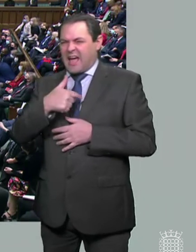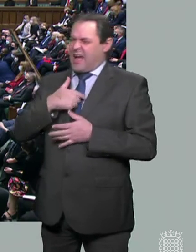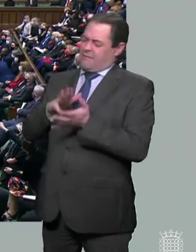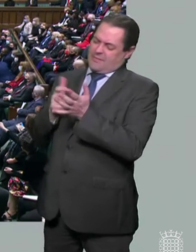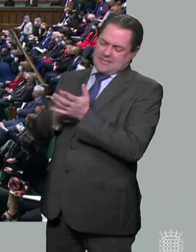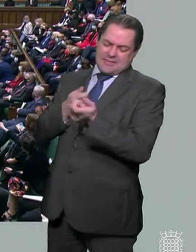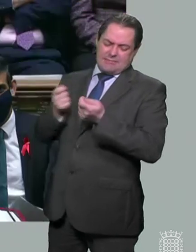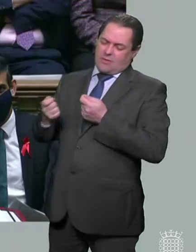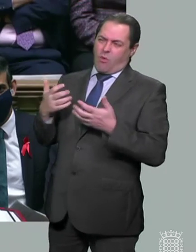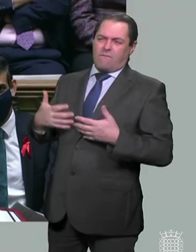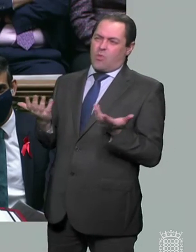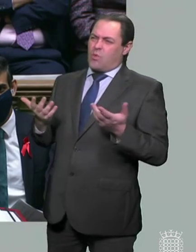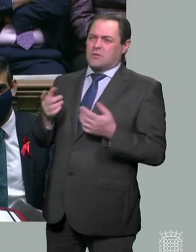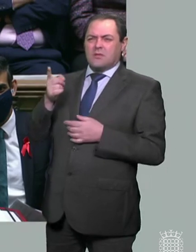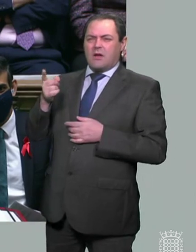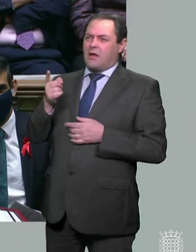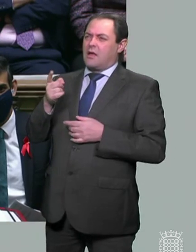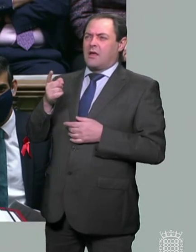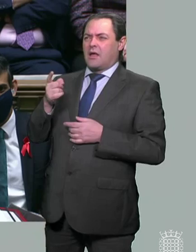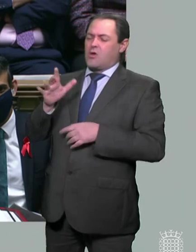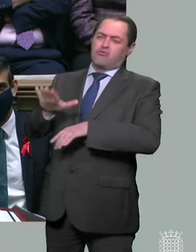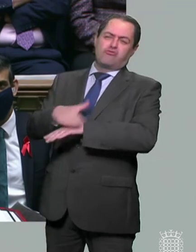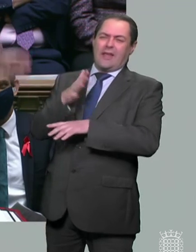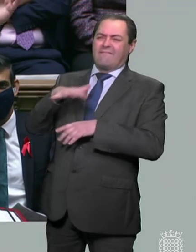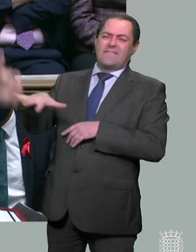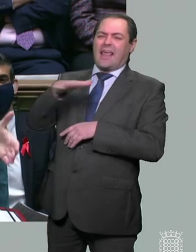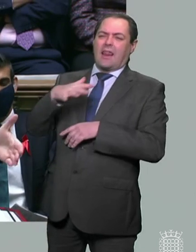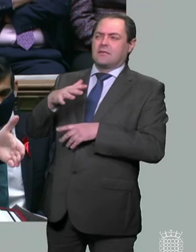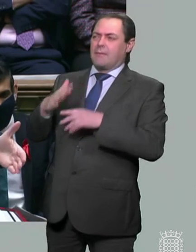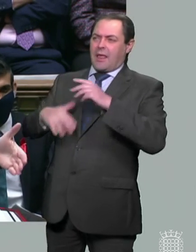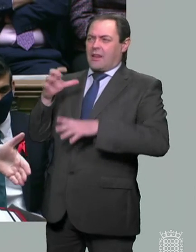You obviously do not always go around building on greenfield sites.